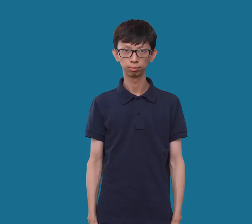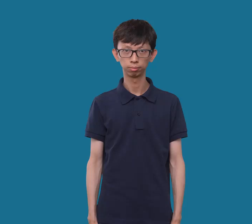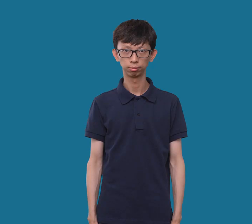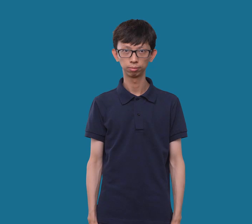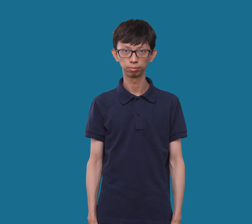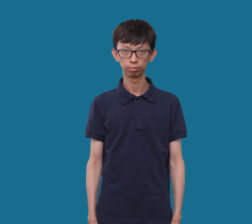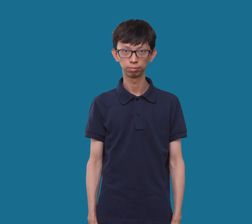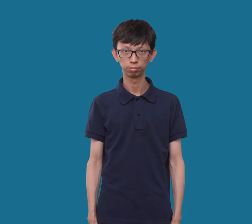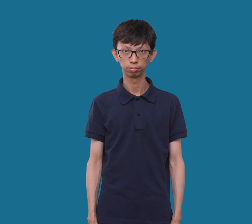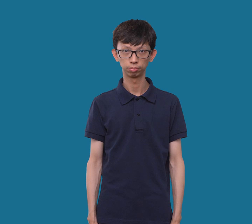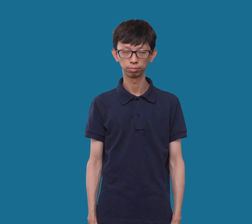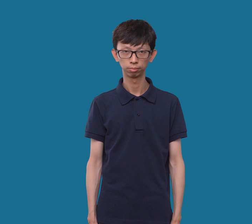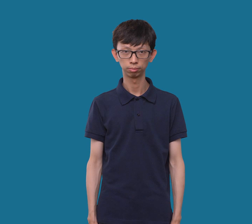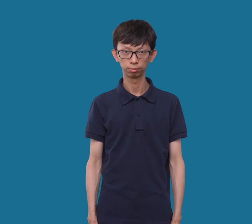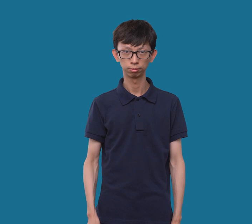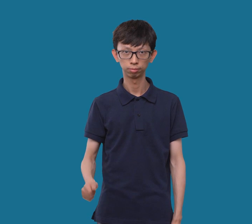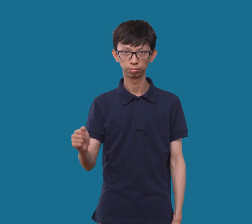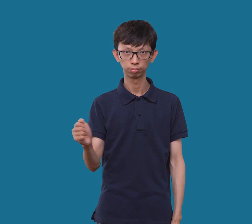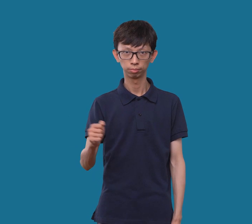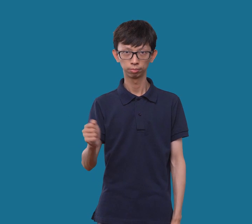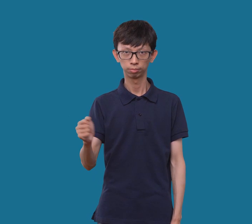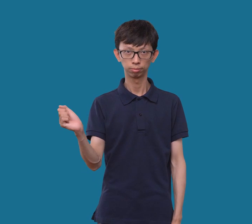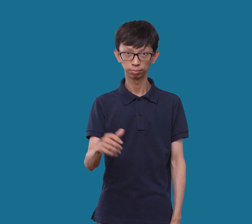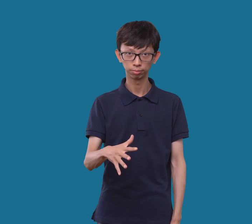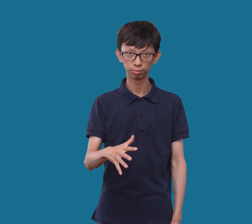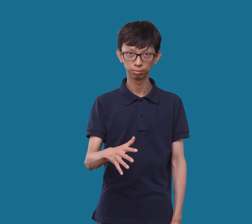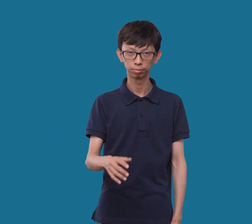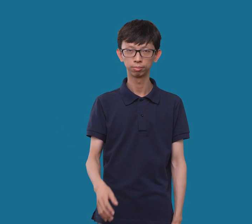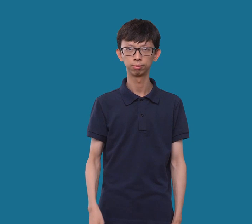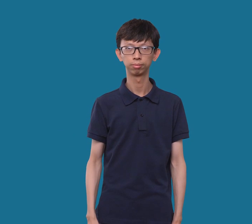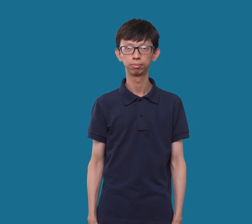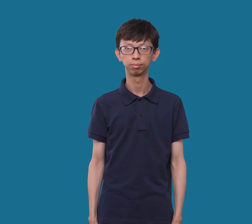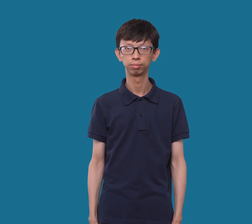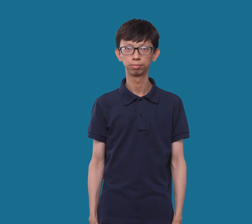gieo xúc xắc